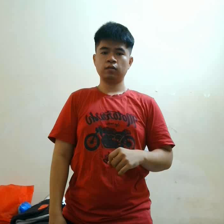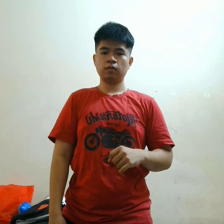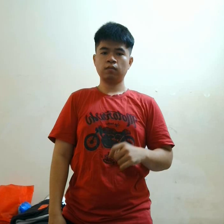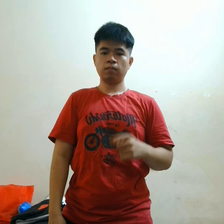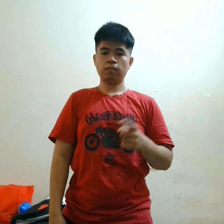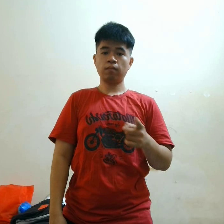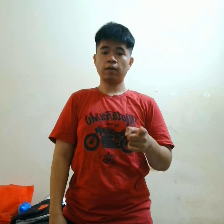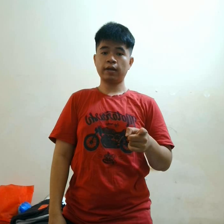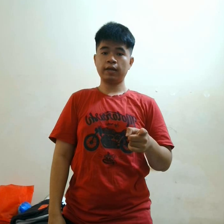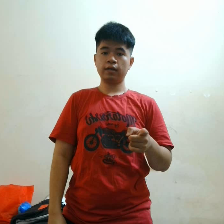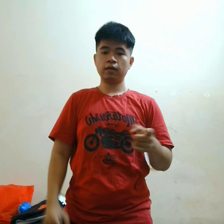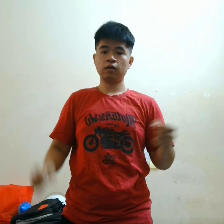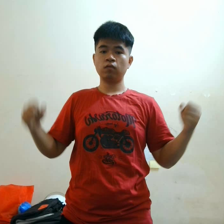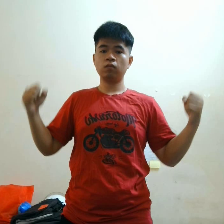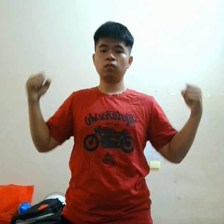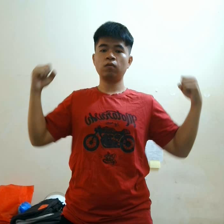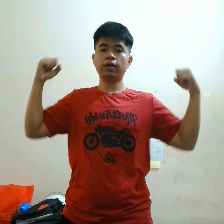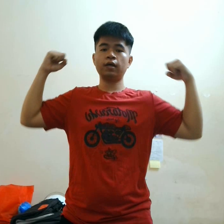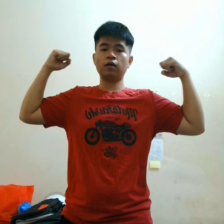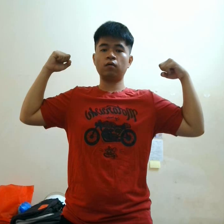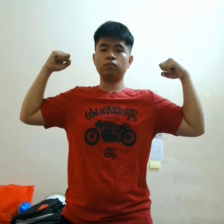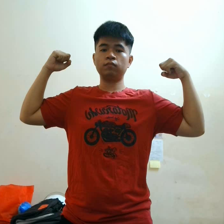ban khoe khong